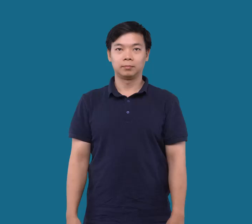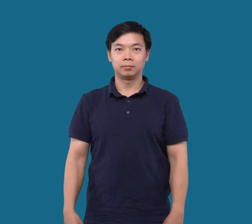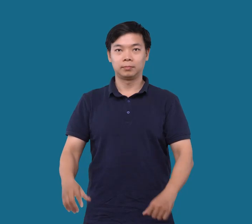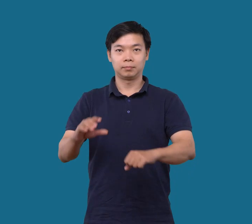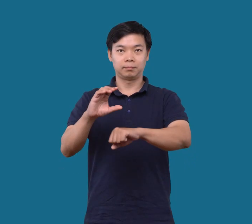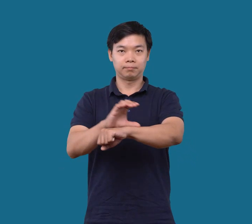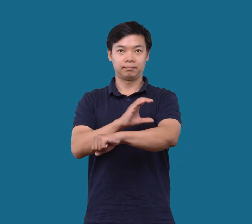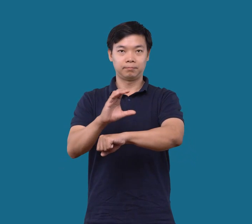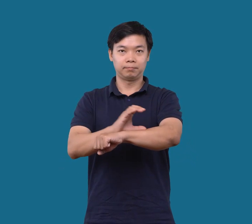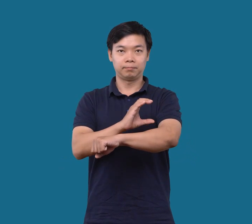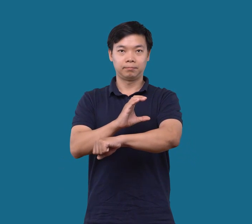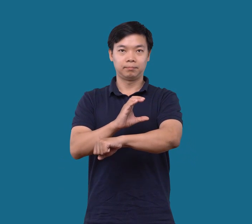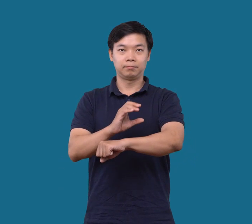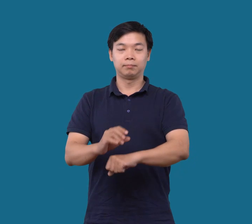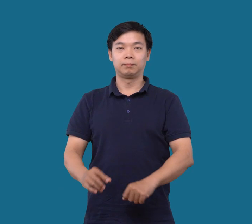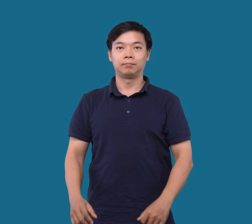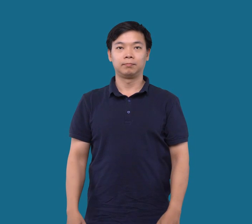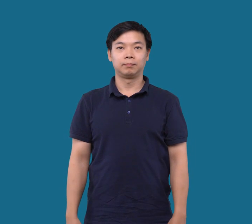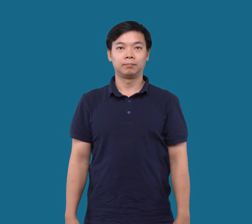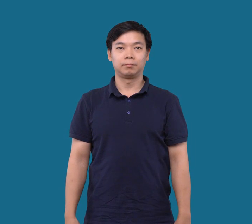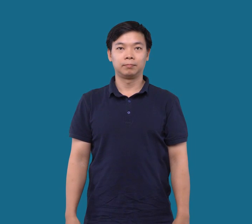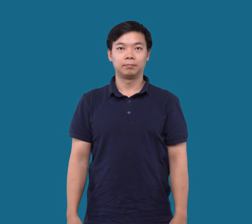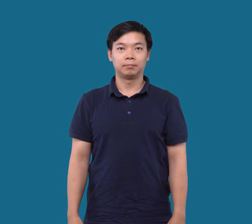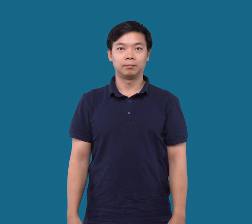màu cam